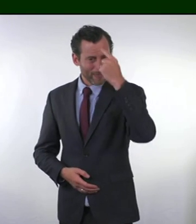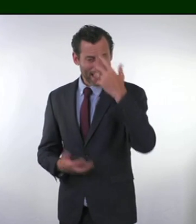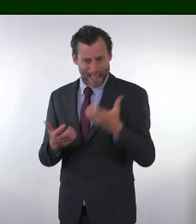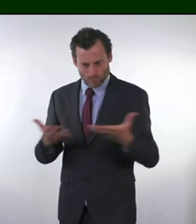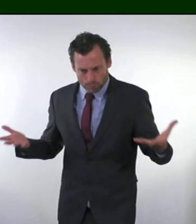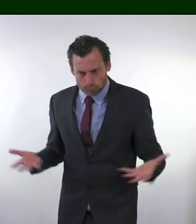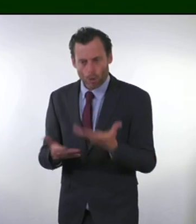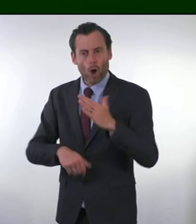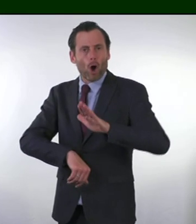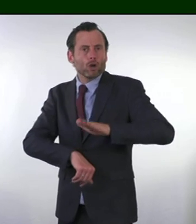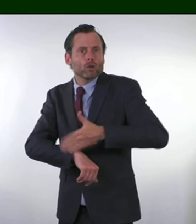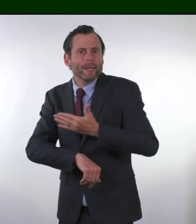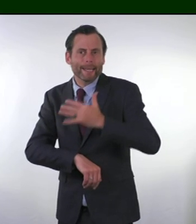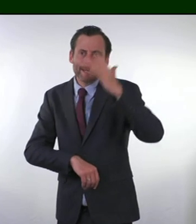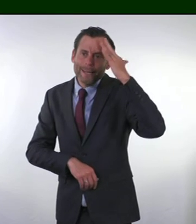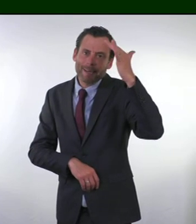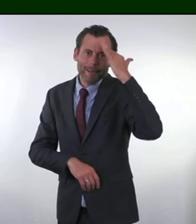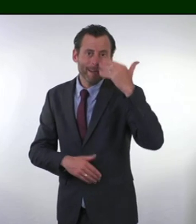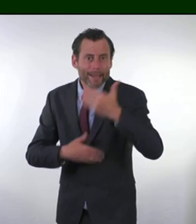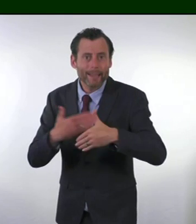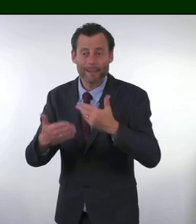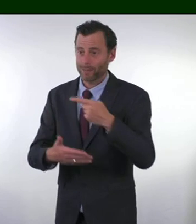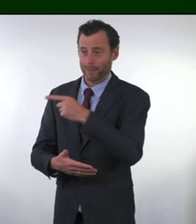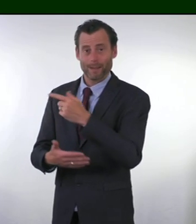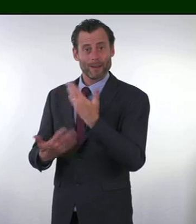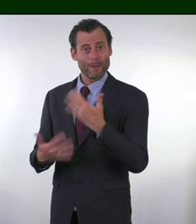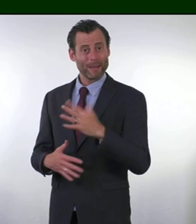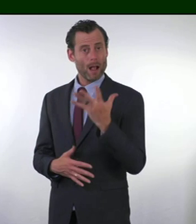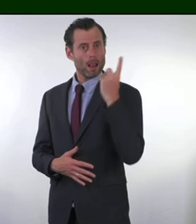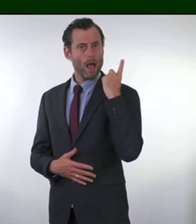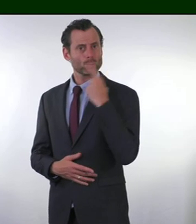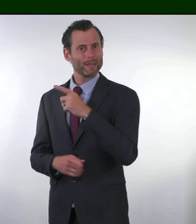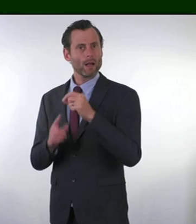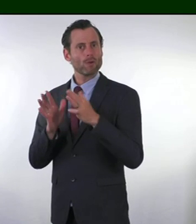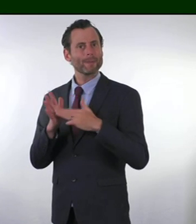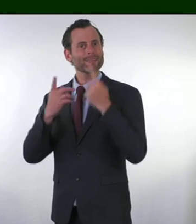For this, we need more than the reheated announcements by the Prime Minister last week.